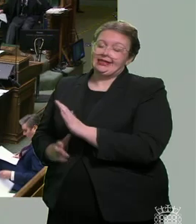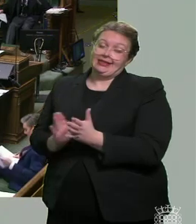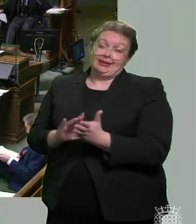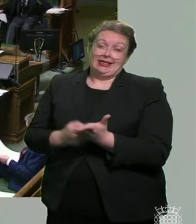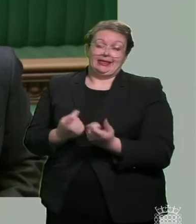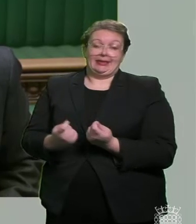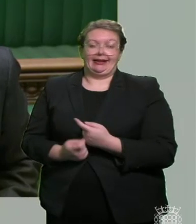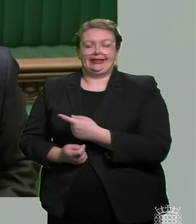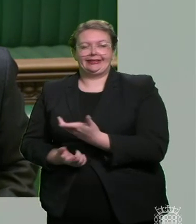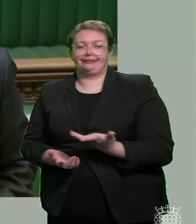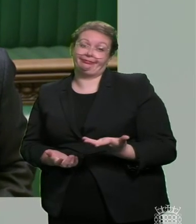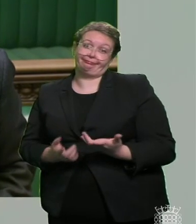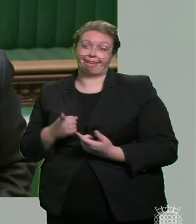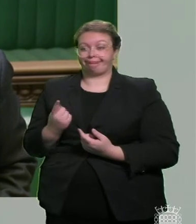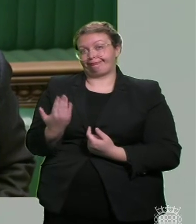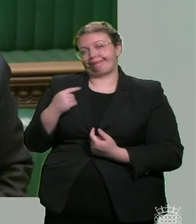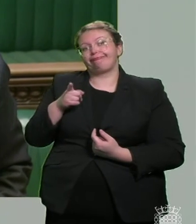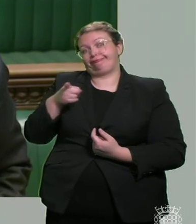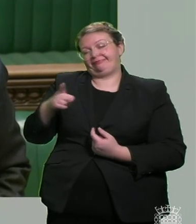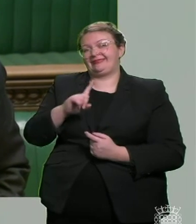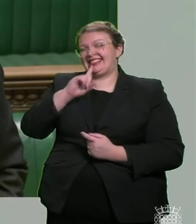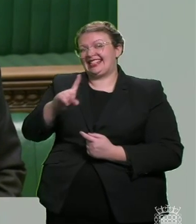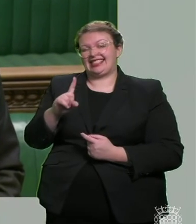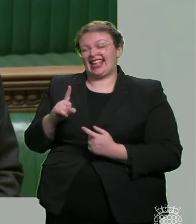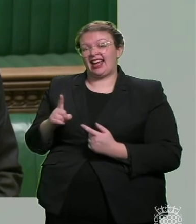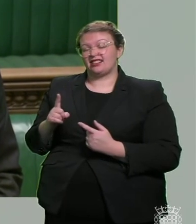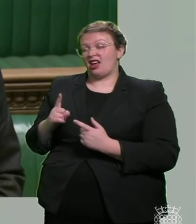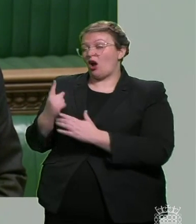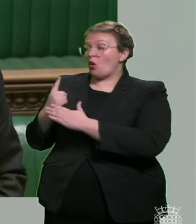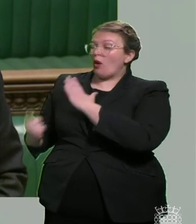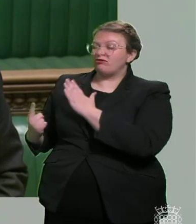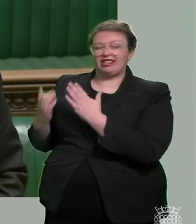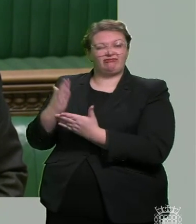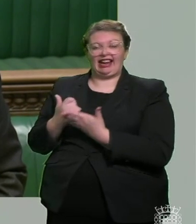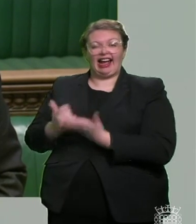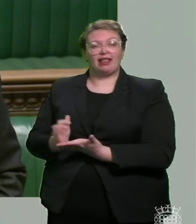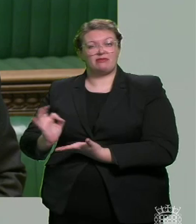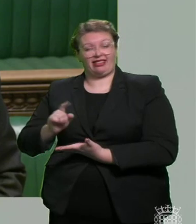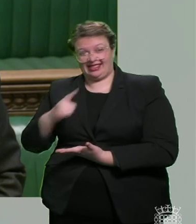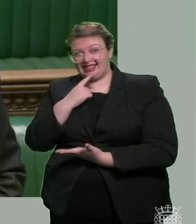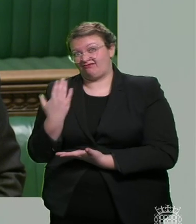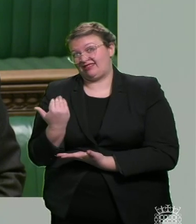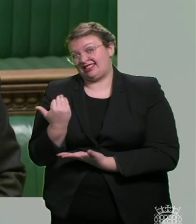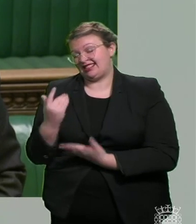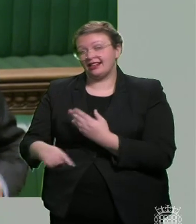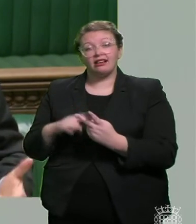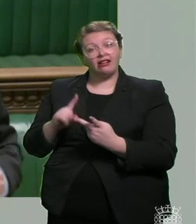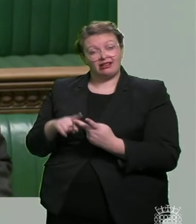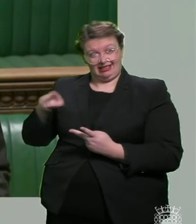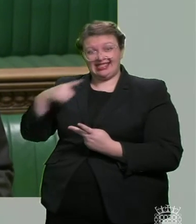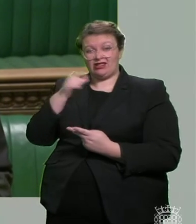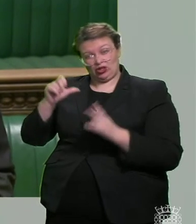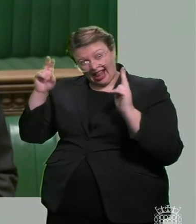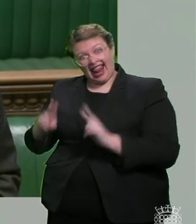This is the right honourable and learned Gentleman who only recently said that quarantine measures are “a blunt instrument” and whose shadow Transport Secretary said that quarantine should be “lessened”.